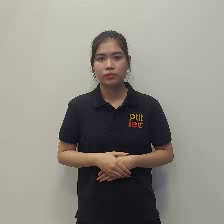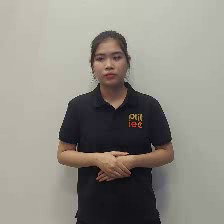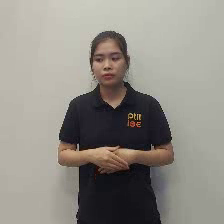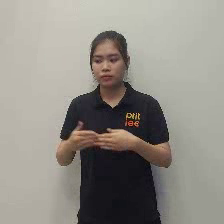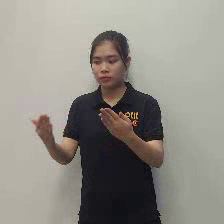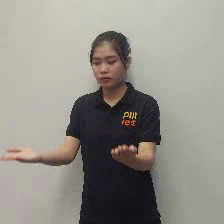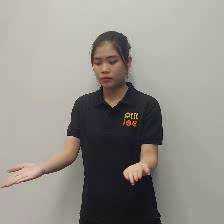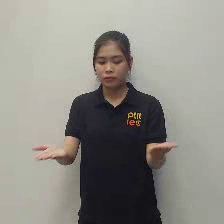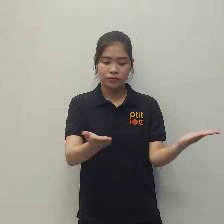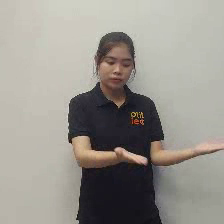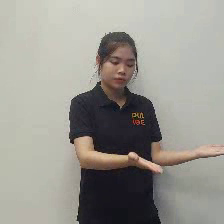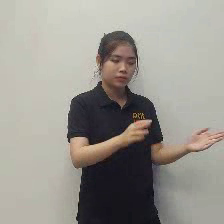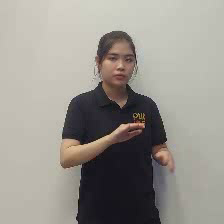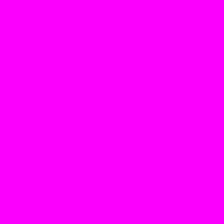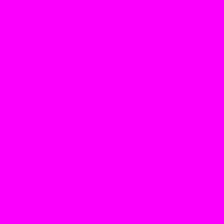Mời vào